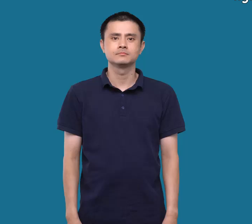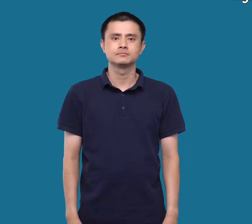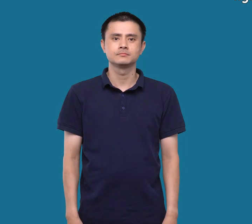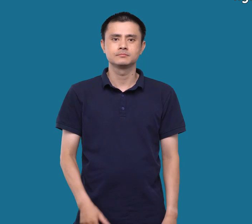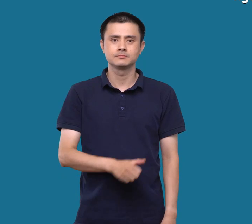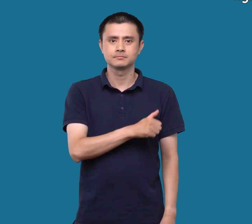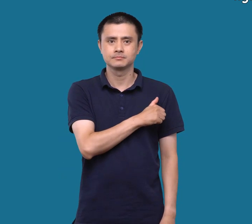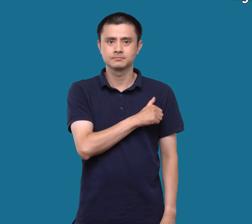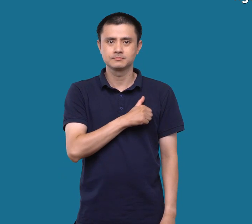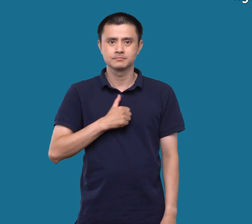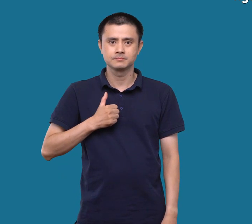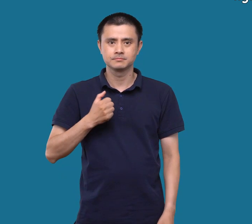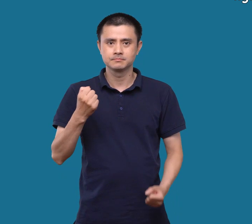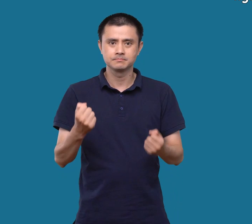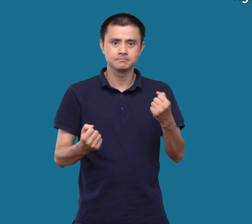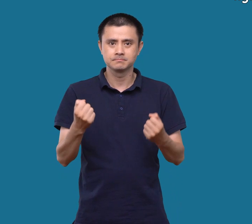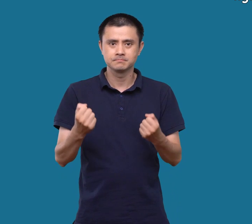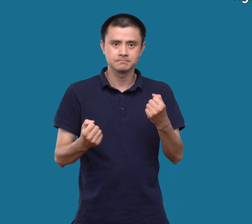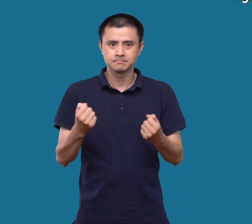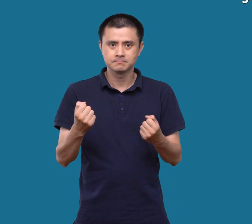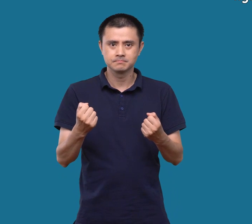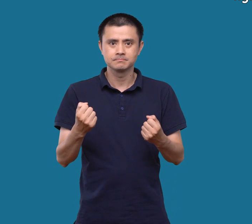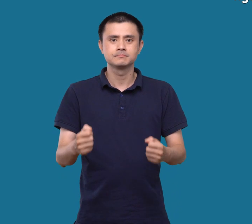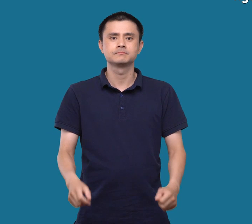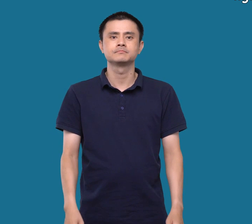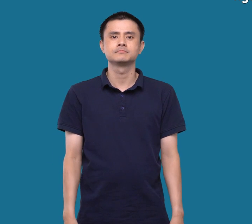người lái xe (ô tô)